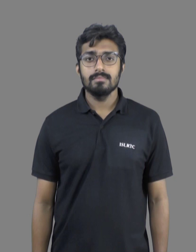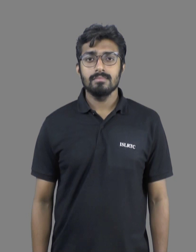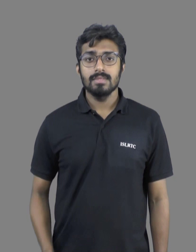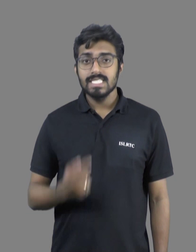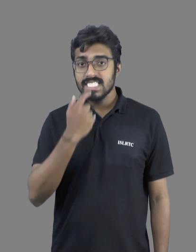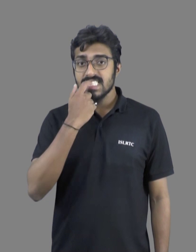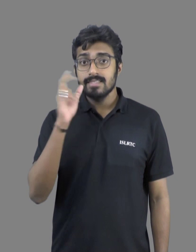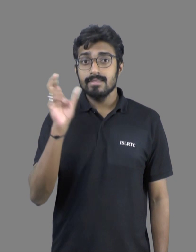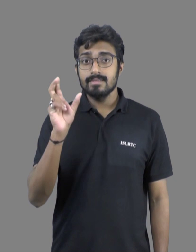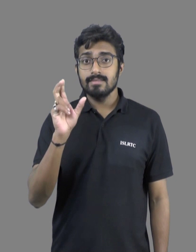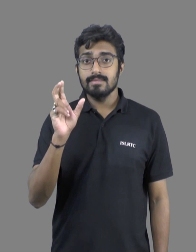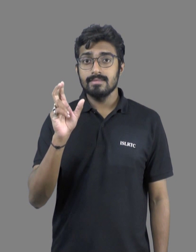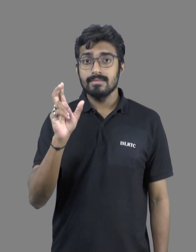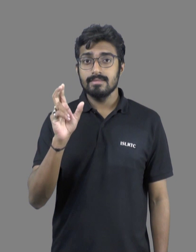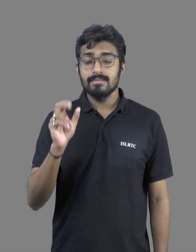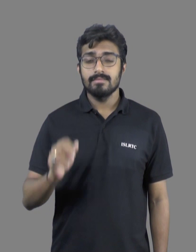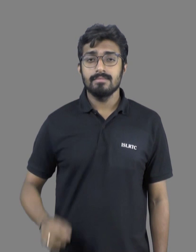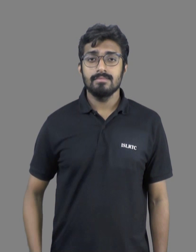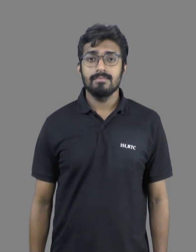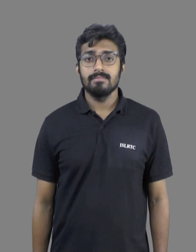Egg